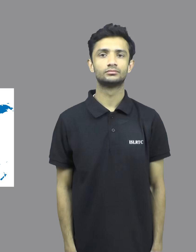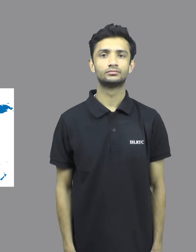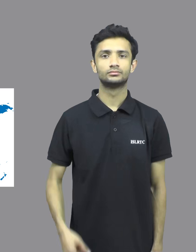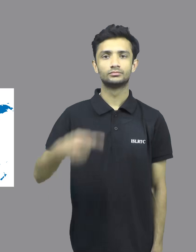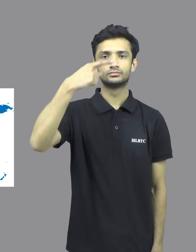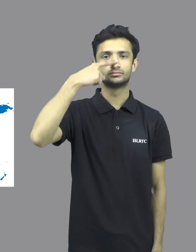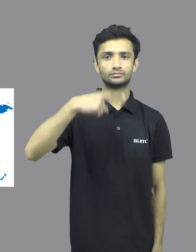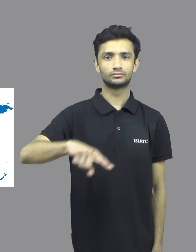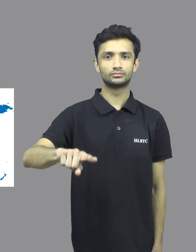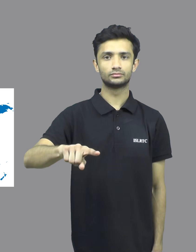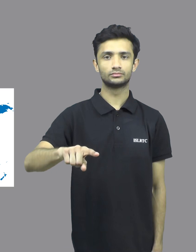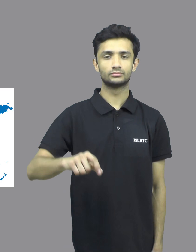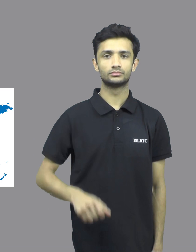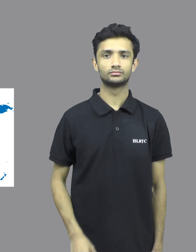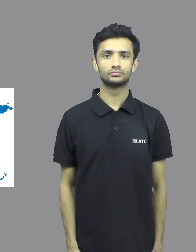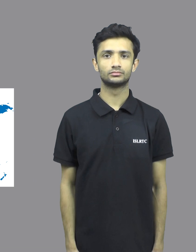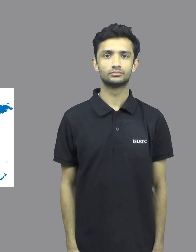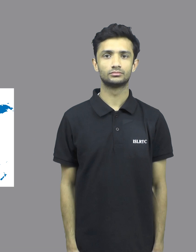Thailand